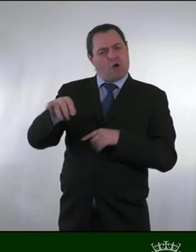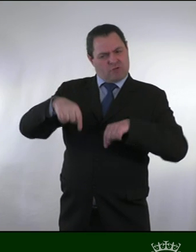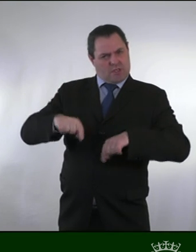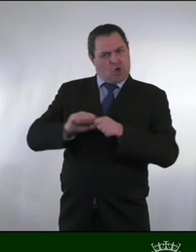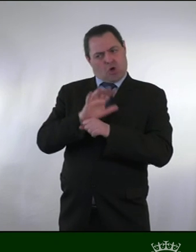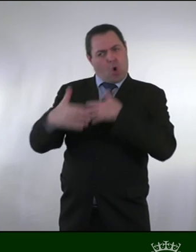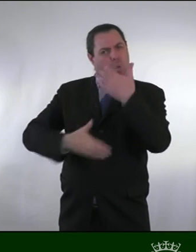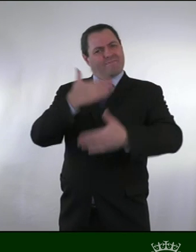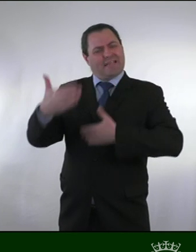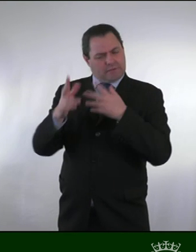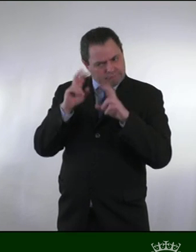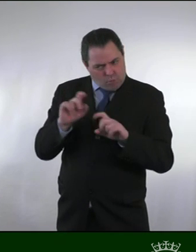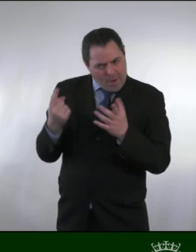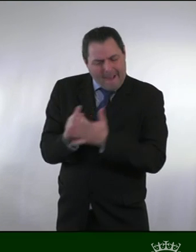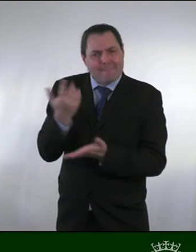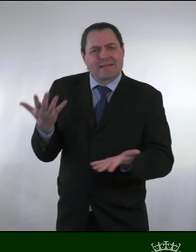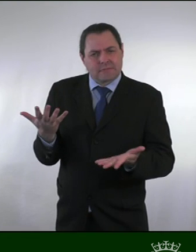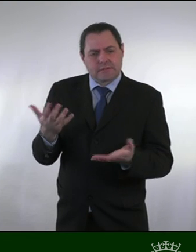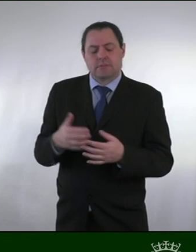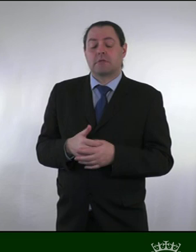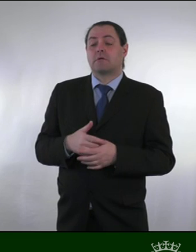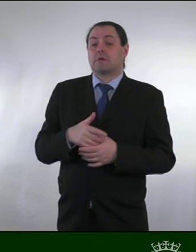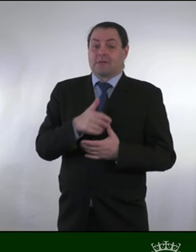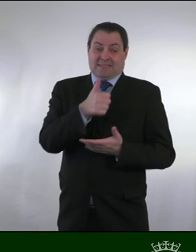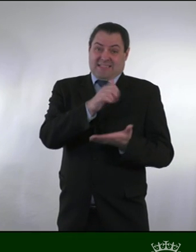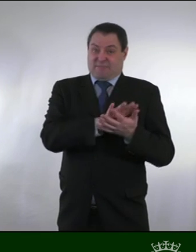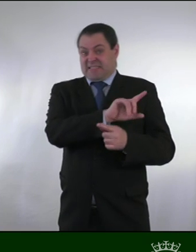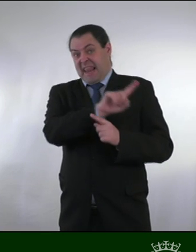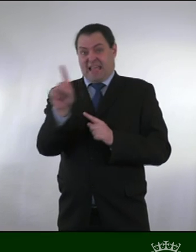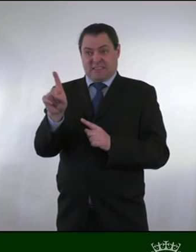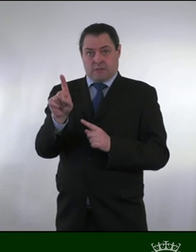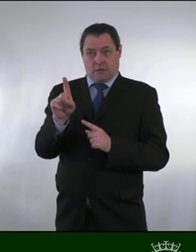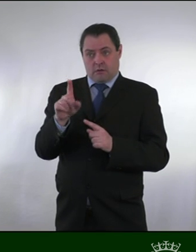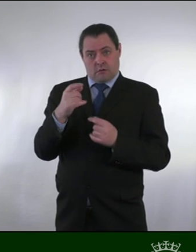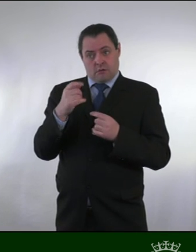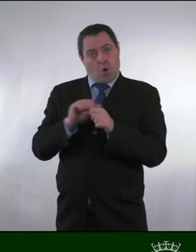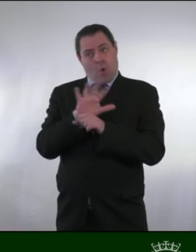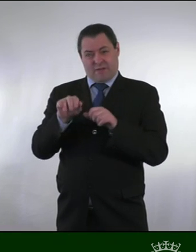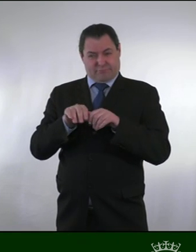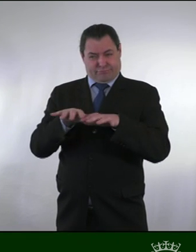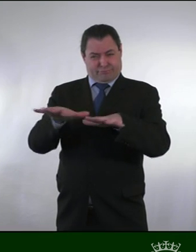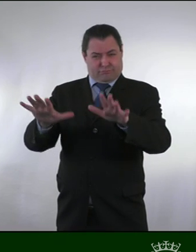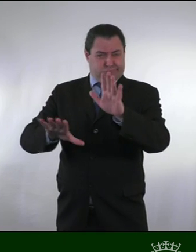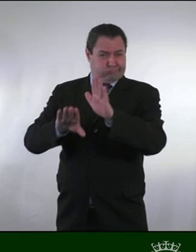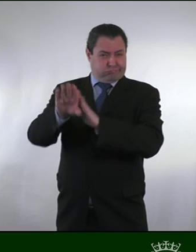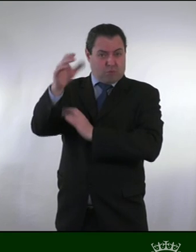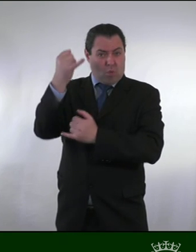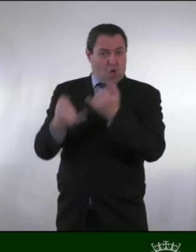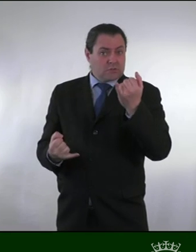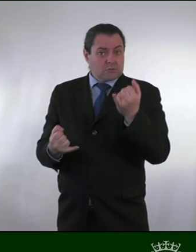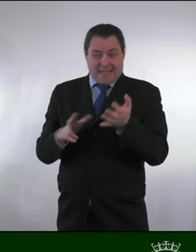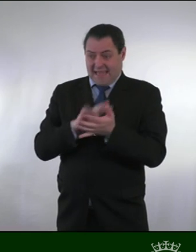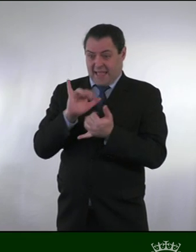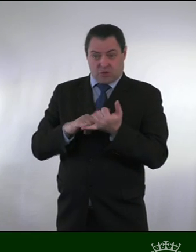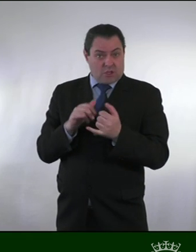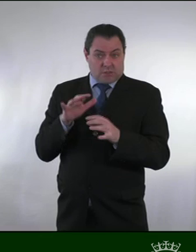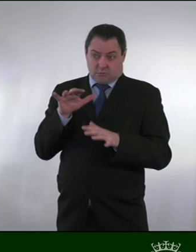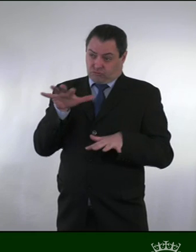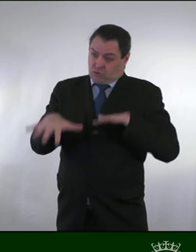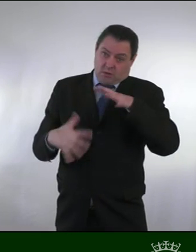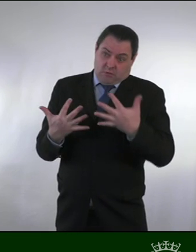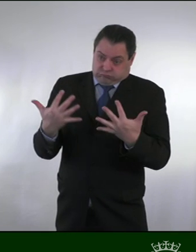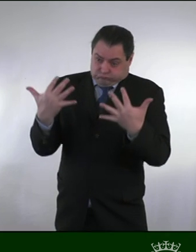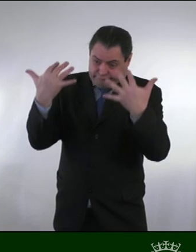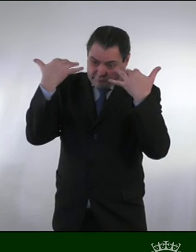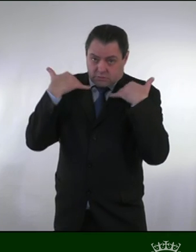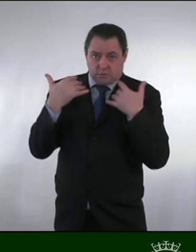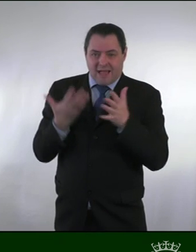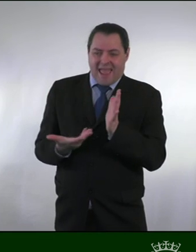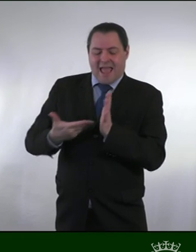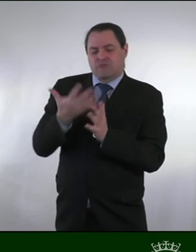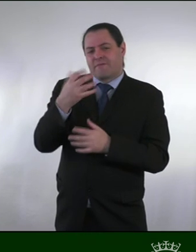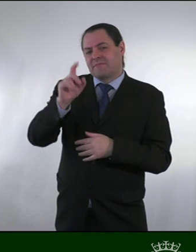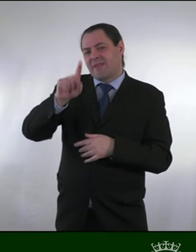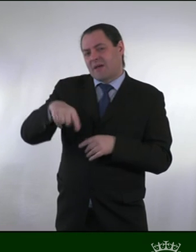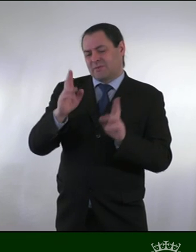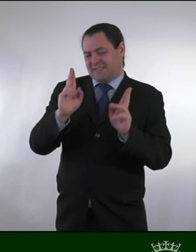In the six months since, covid cases have soared, our NHS is on its knees, and 50,000 more people have died.